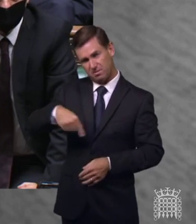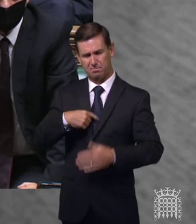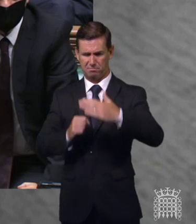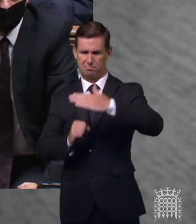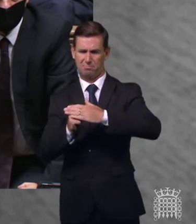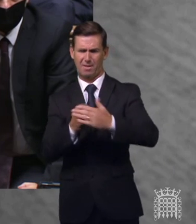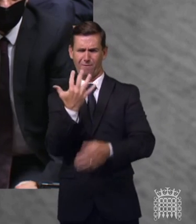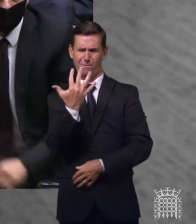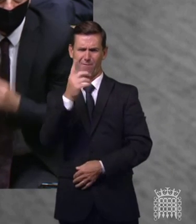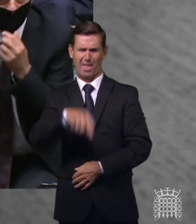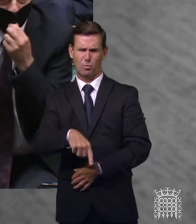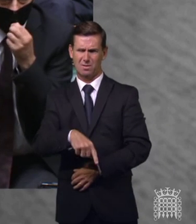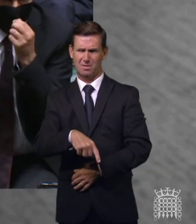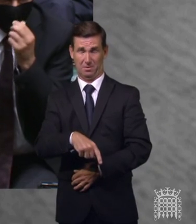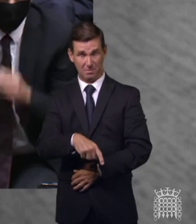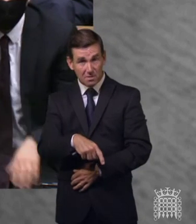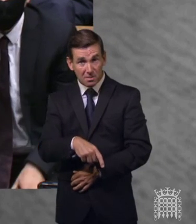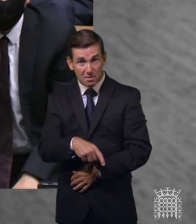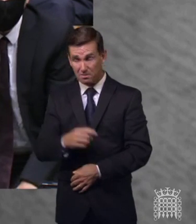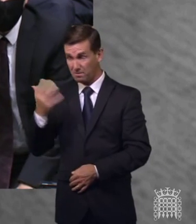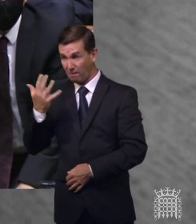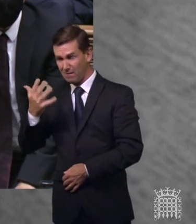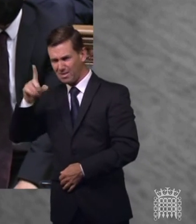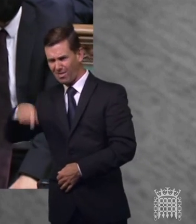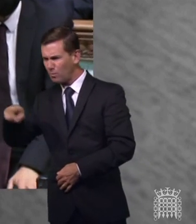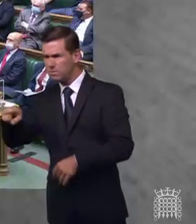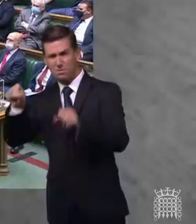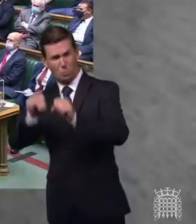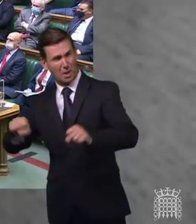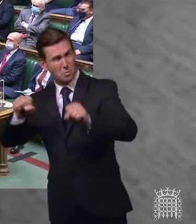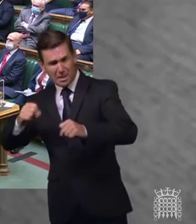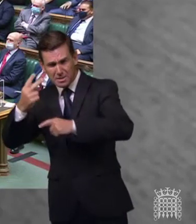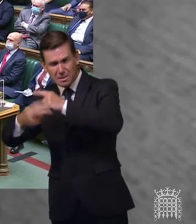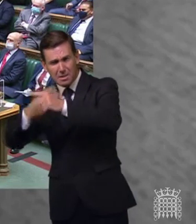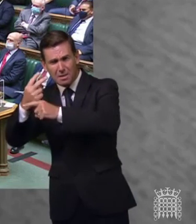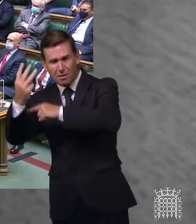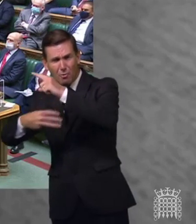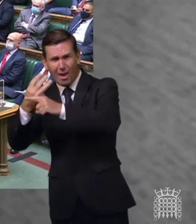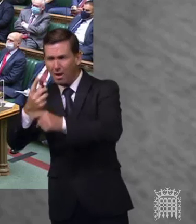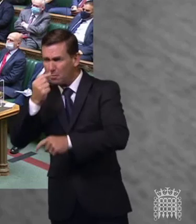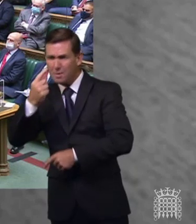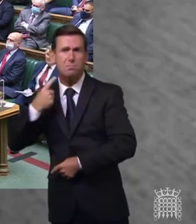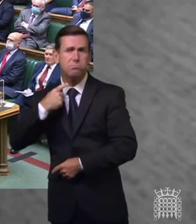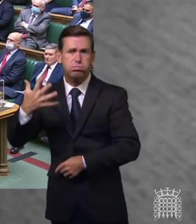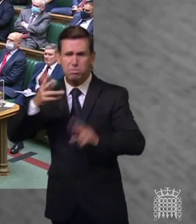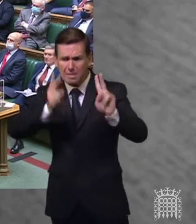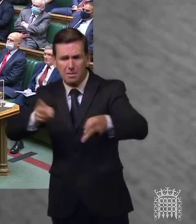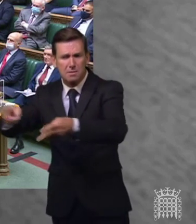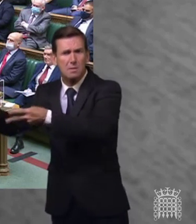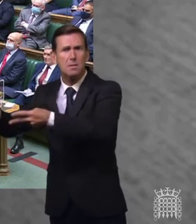What are the 15,000 meant to do? Hang around and wait to be executed?